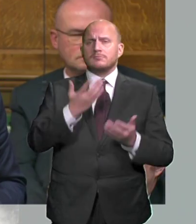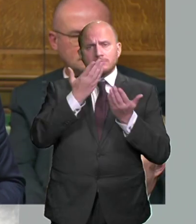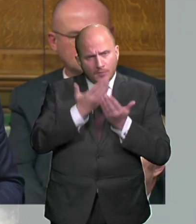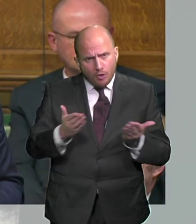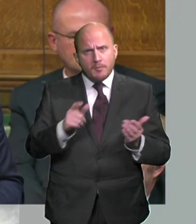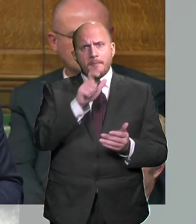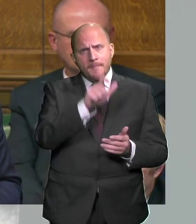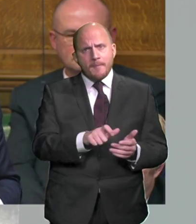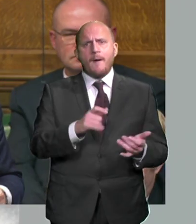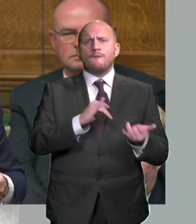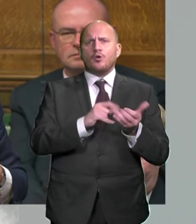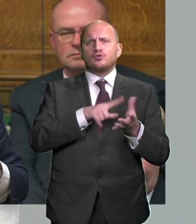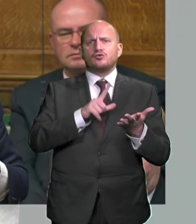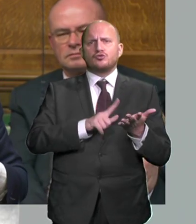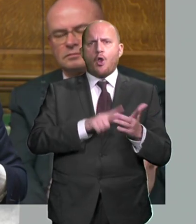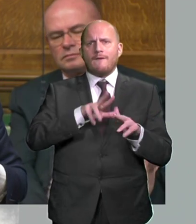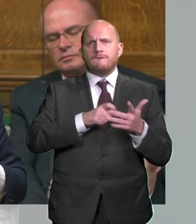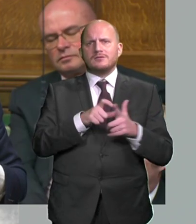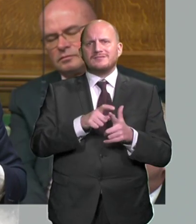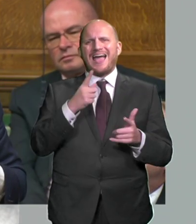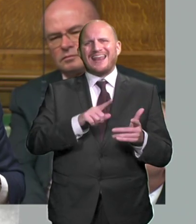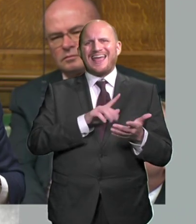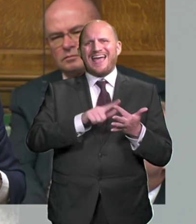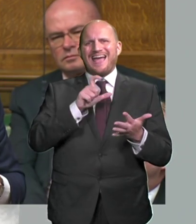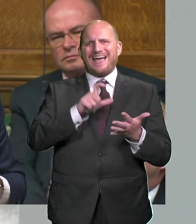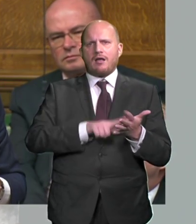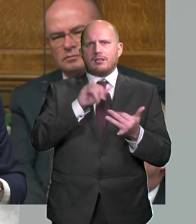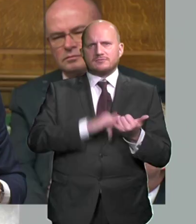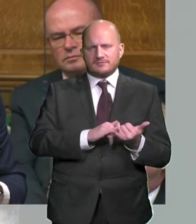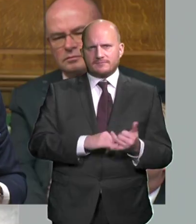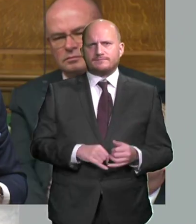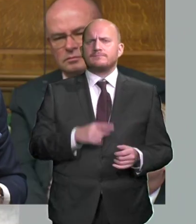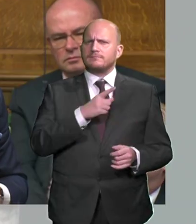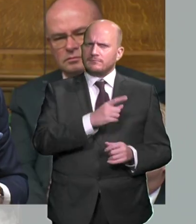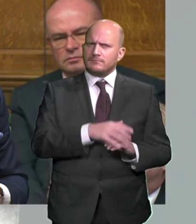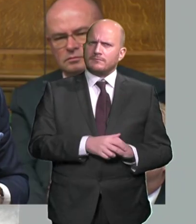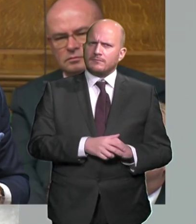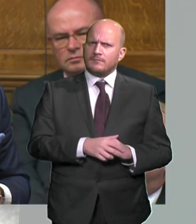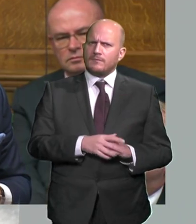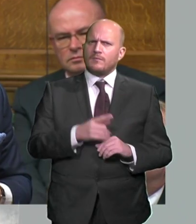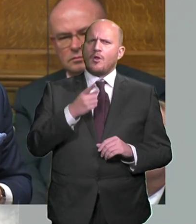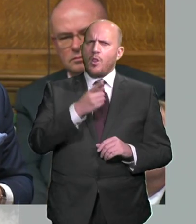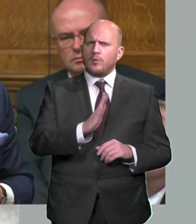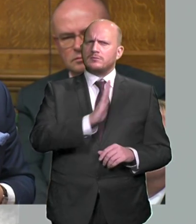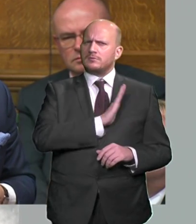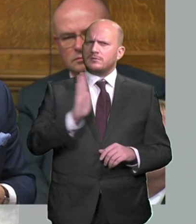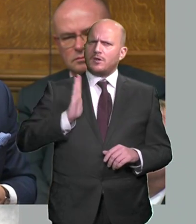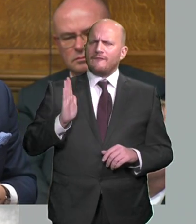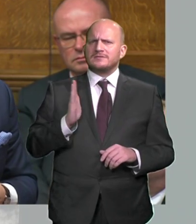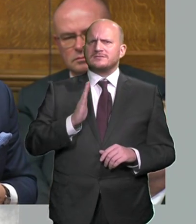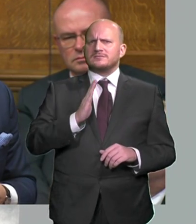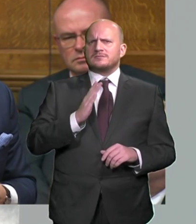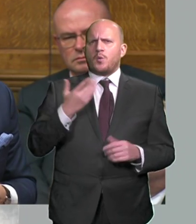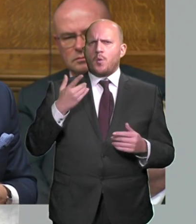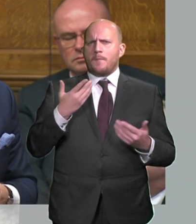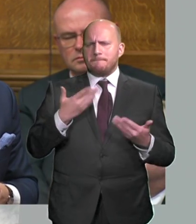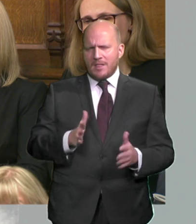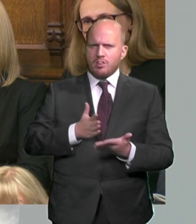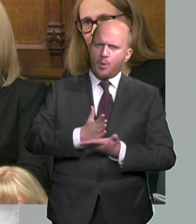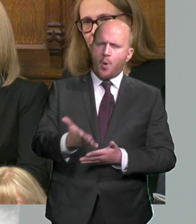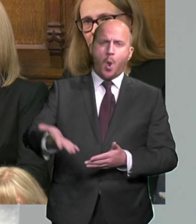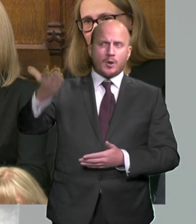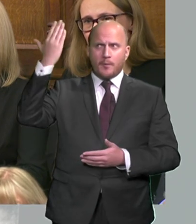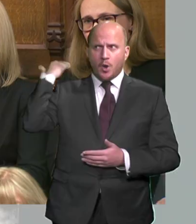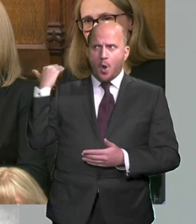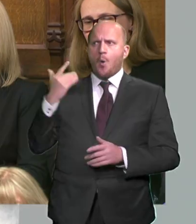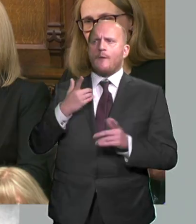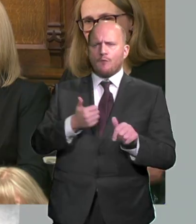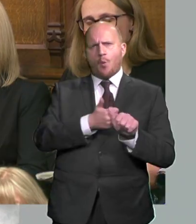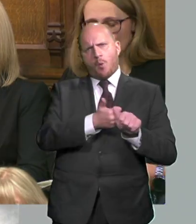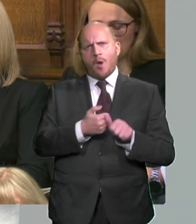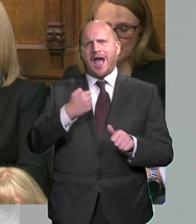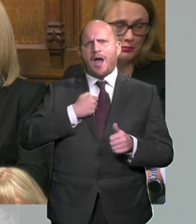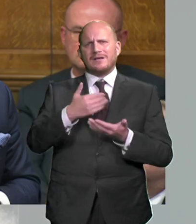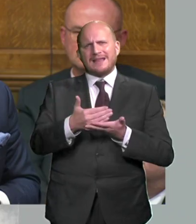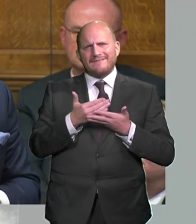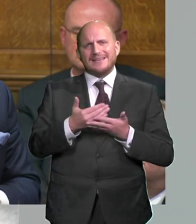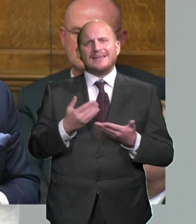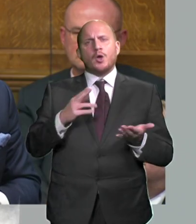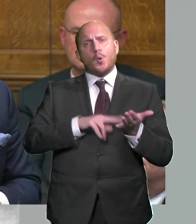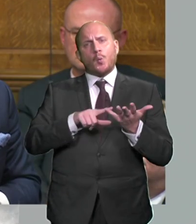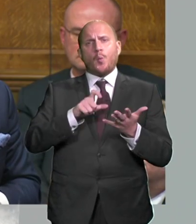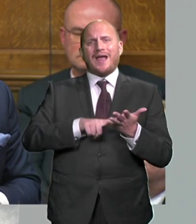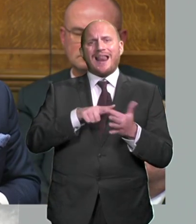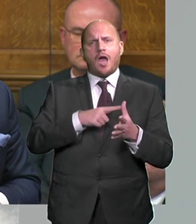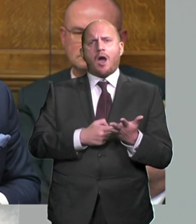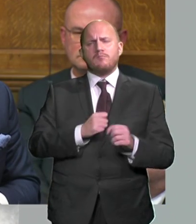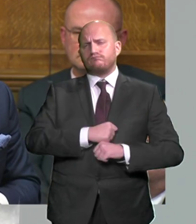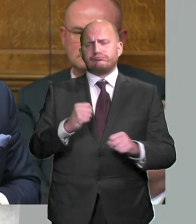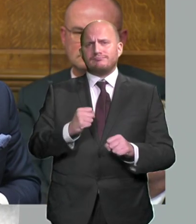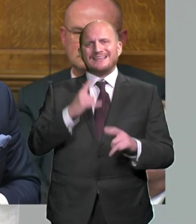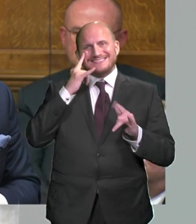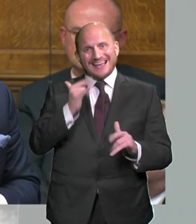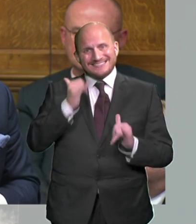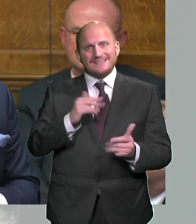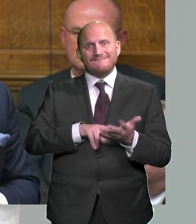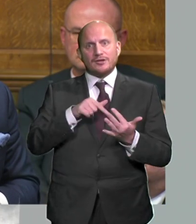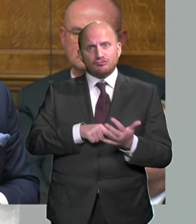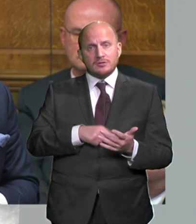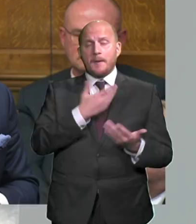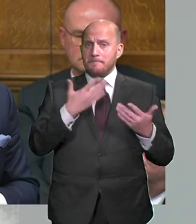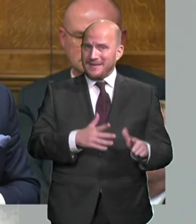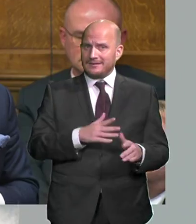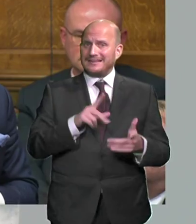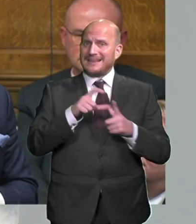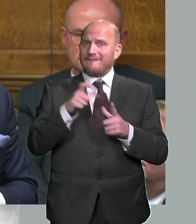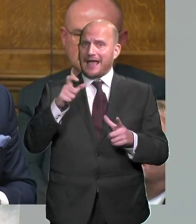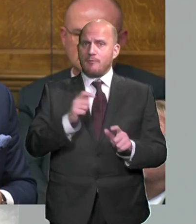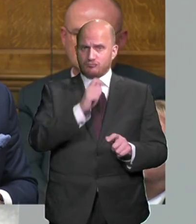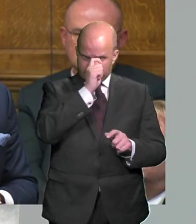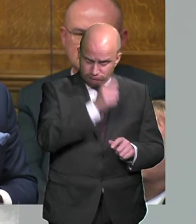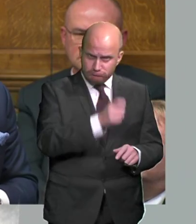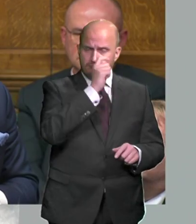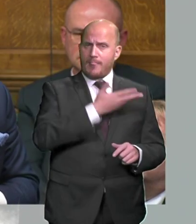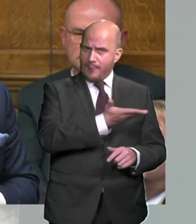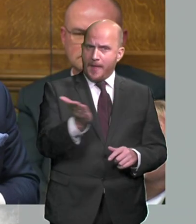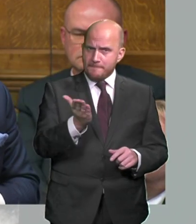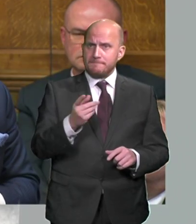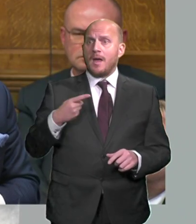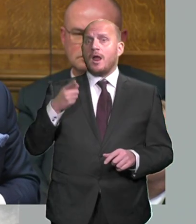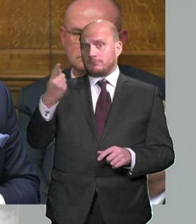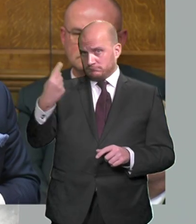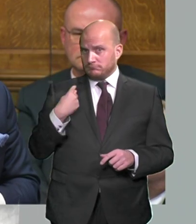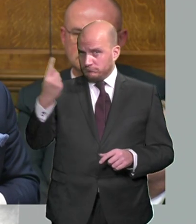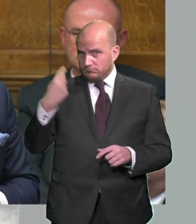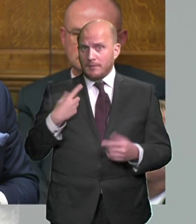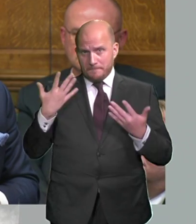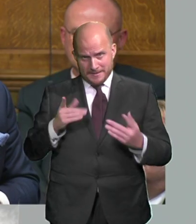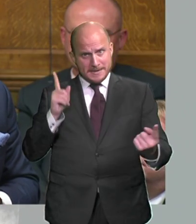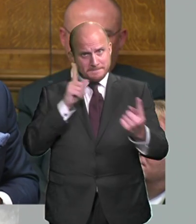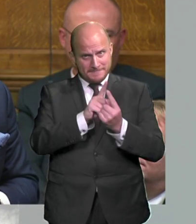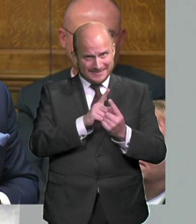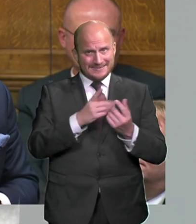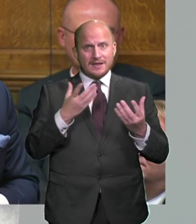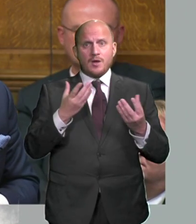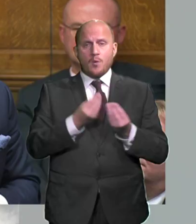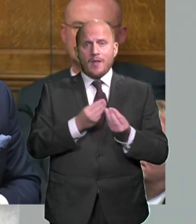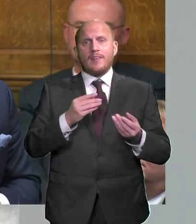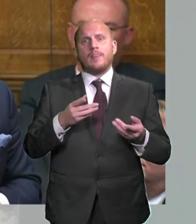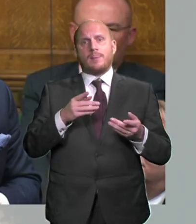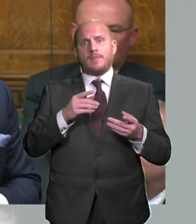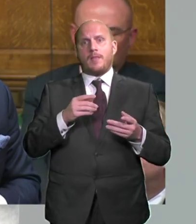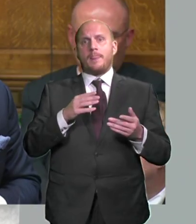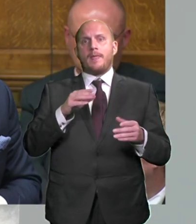The nuclear test veterans—those brave servicemen who did so much so long ago to ensure our safety—were recognised by former Prime Minister David Cameron and, in a meeting with the honourable Lady and me, by the former Prime Minister, my right honourable Friend the Member for Uxbridge and South Ruislip.